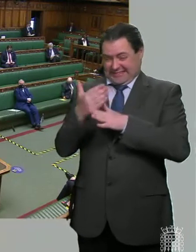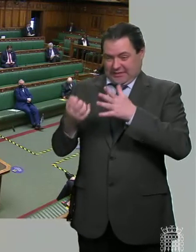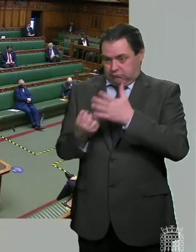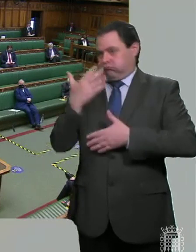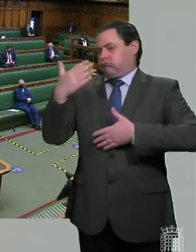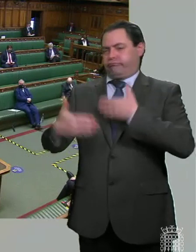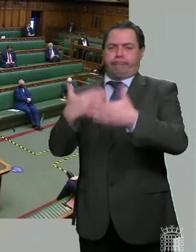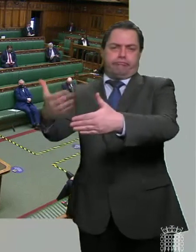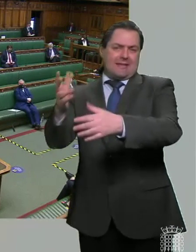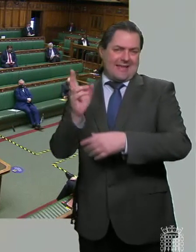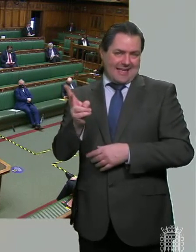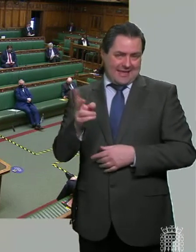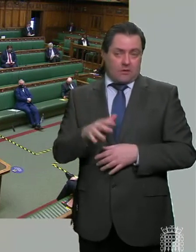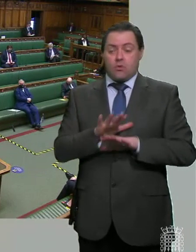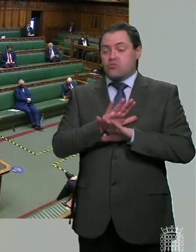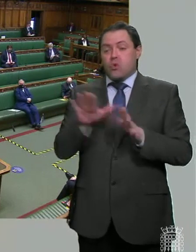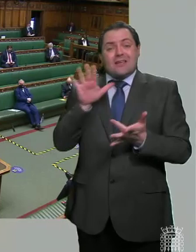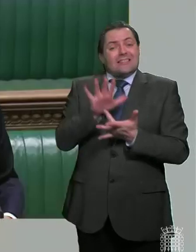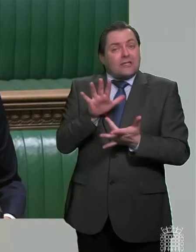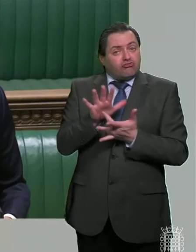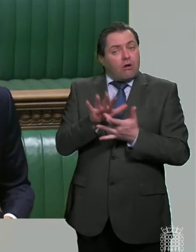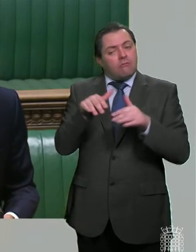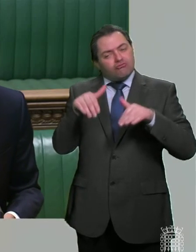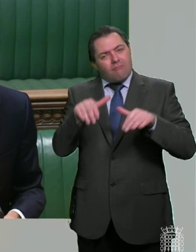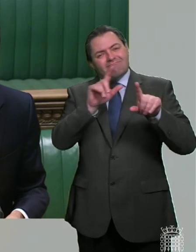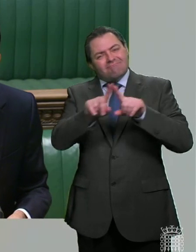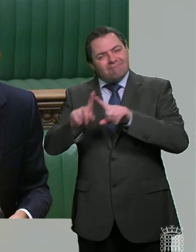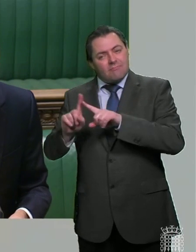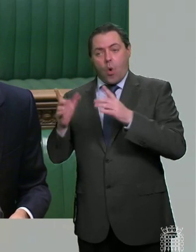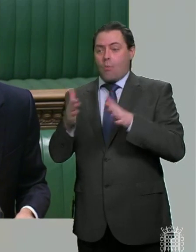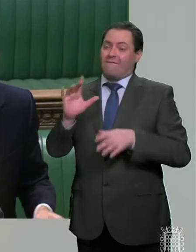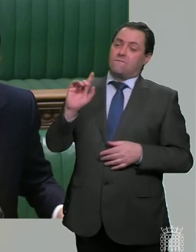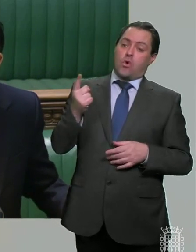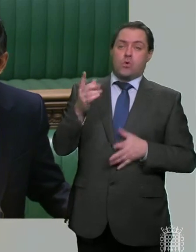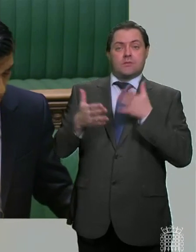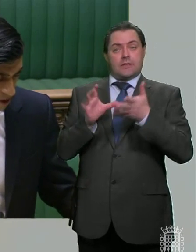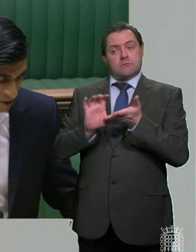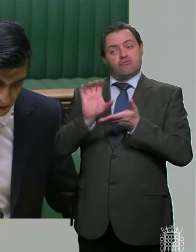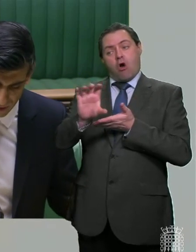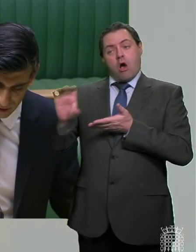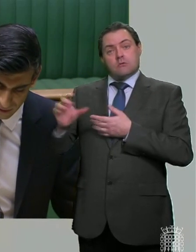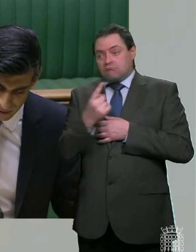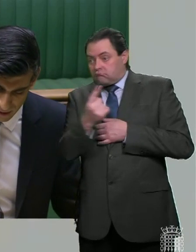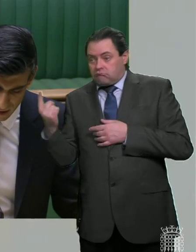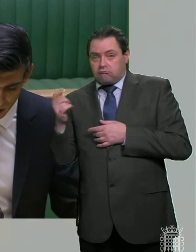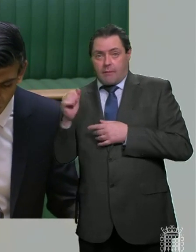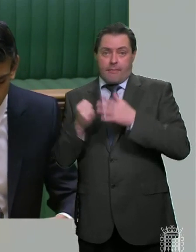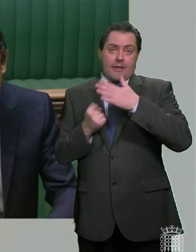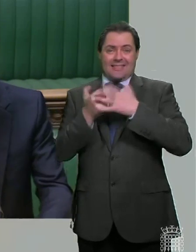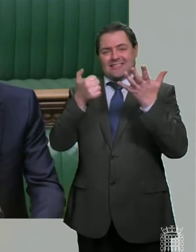Non-essential retail businesses will open first, so they will receive grants of up to £6,000 per premises.